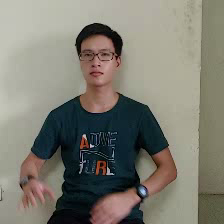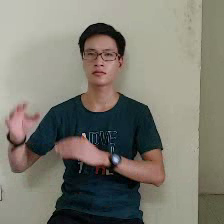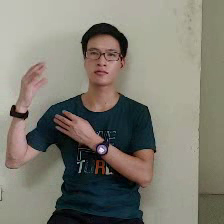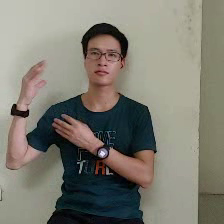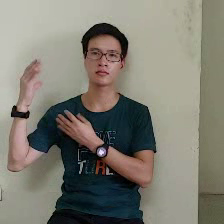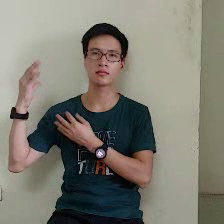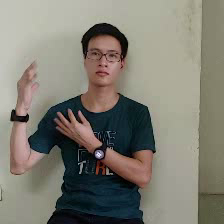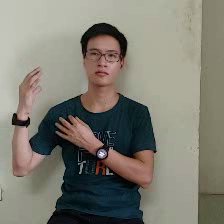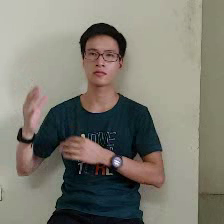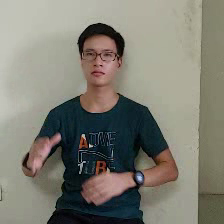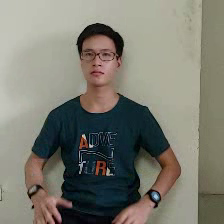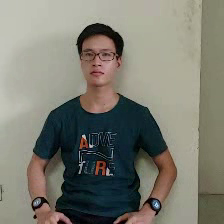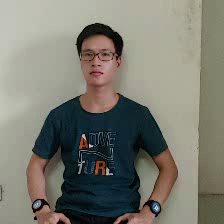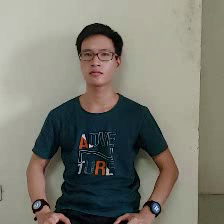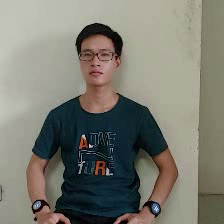Cho